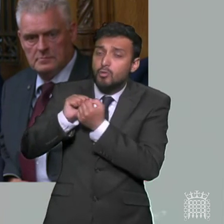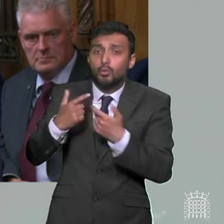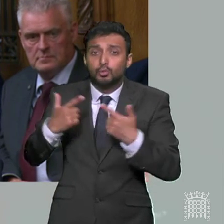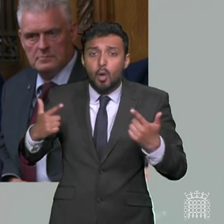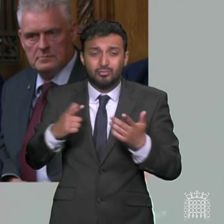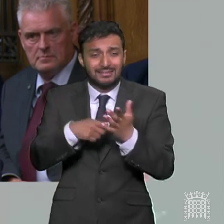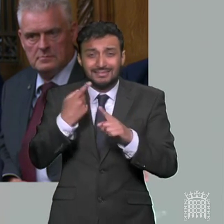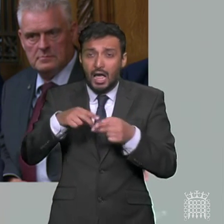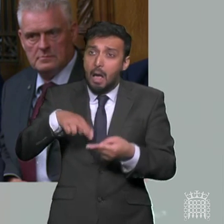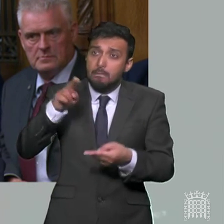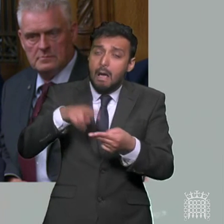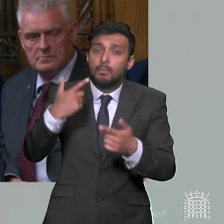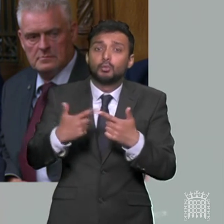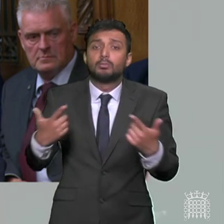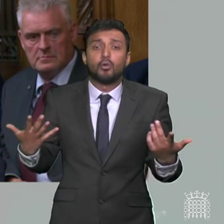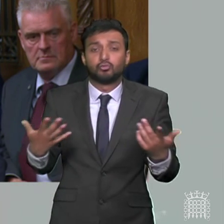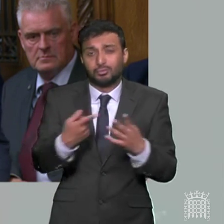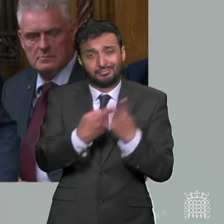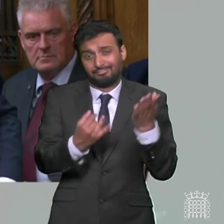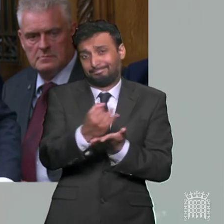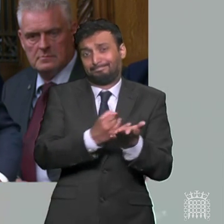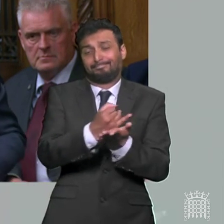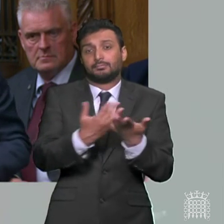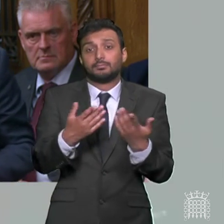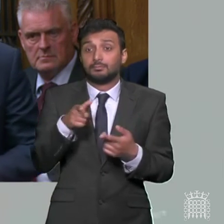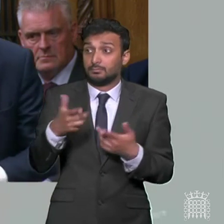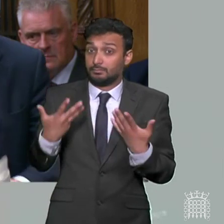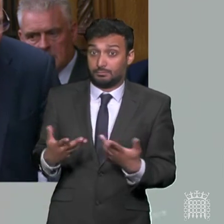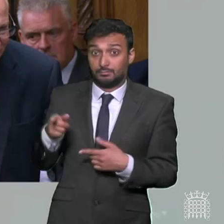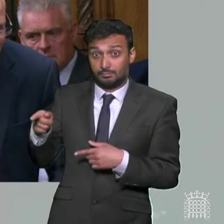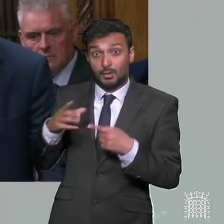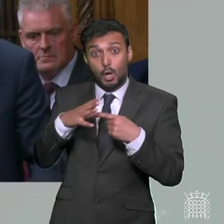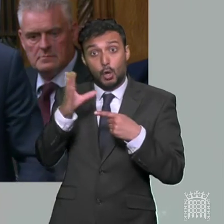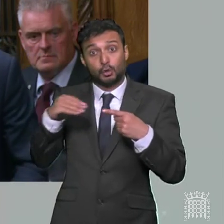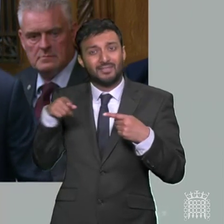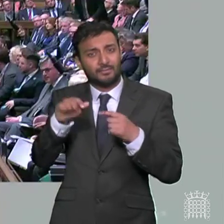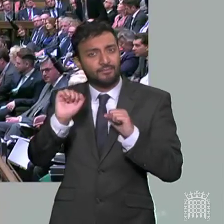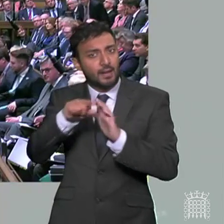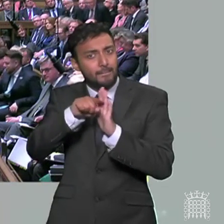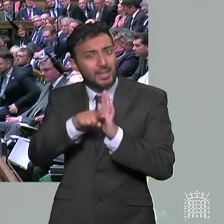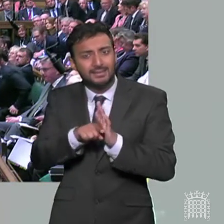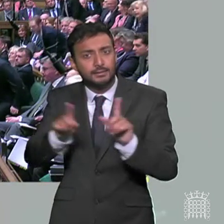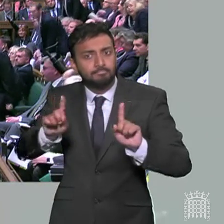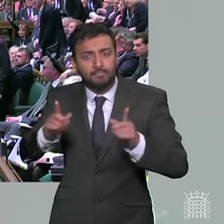Will the Prime Minister tell the House what policies his Government will follow to ensure that we do not have a similar fate?